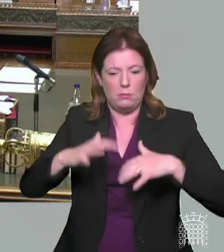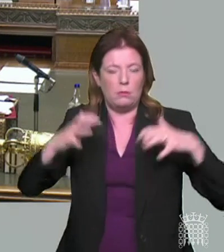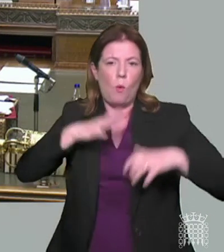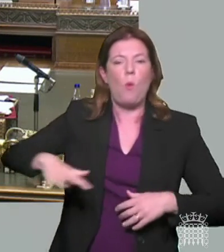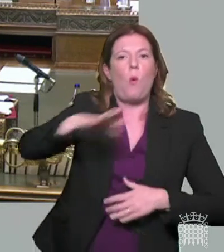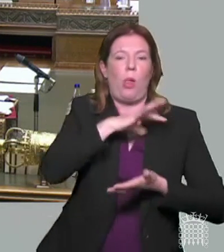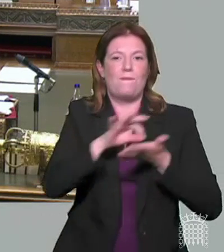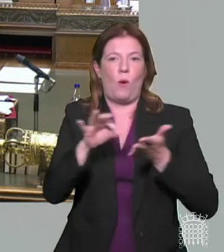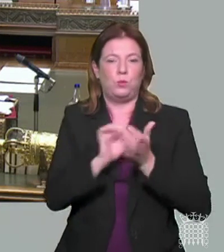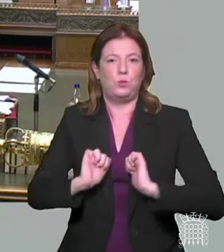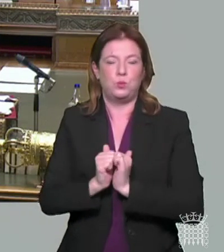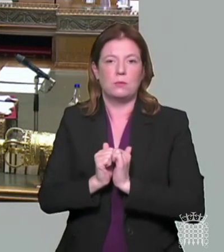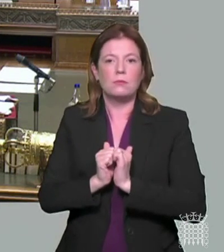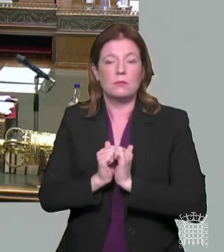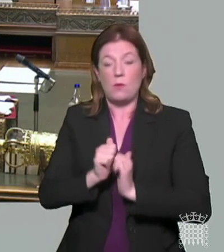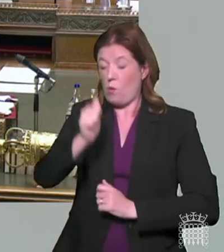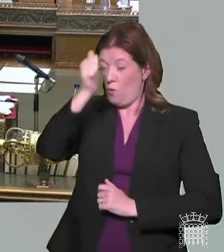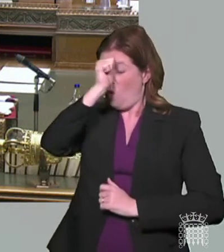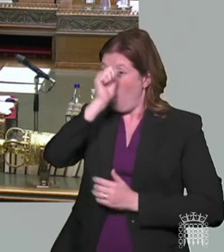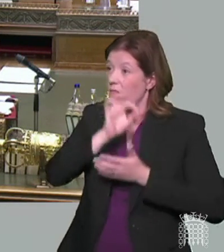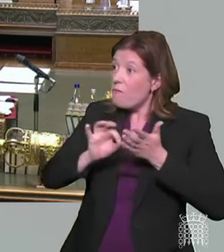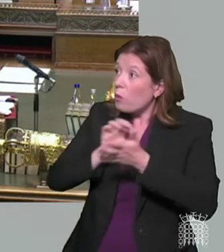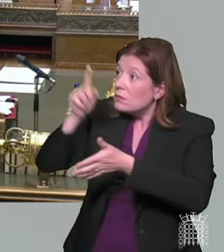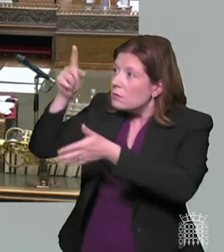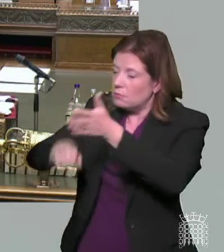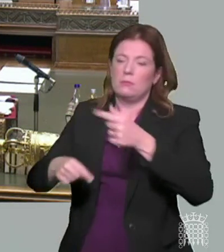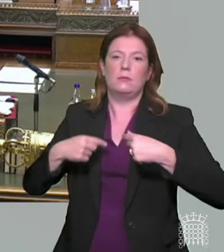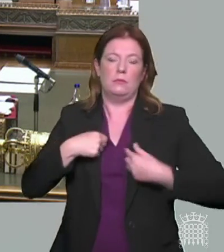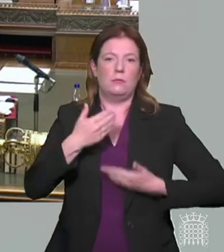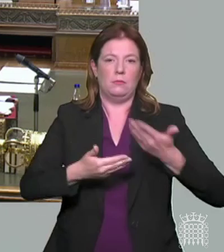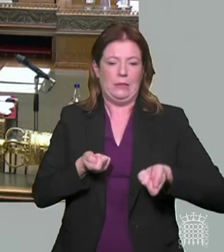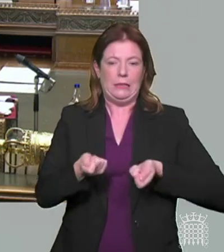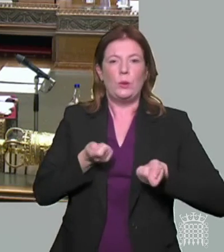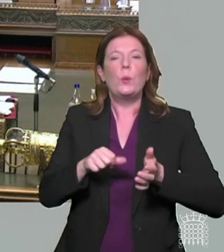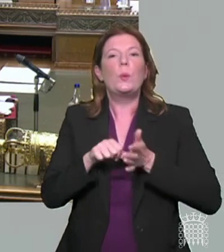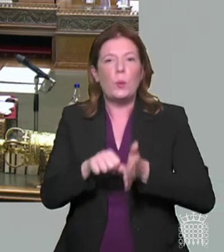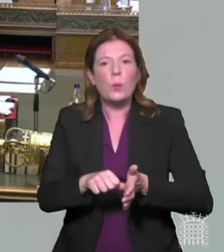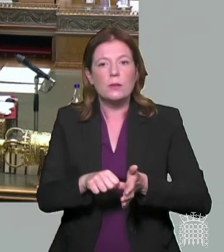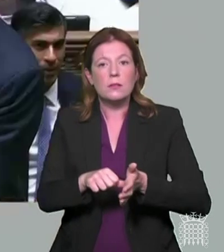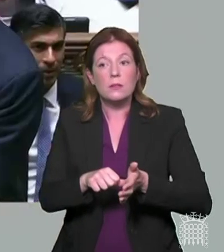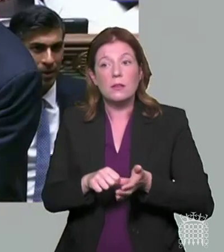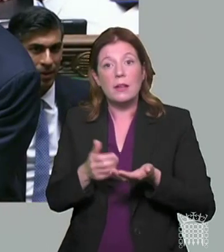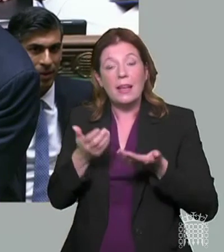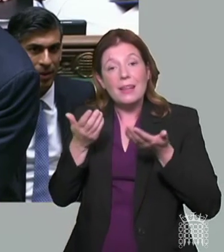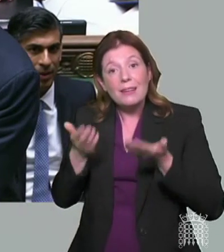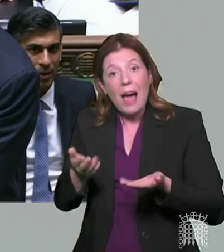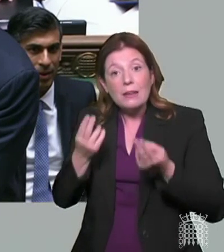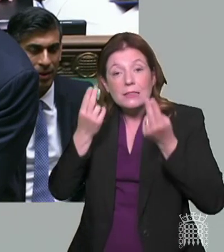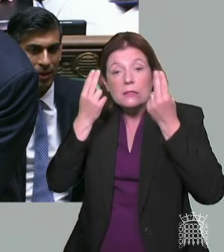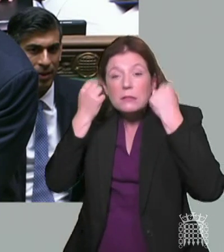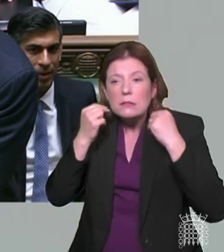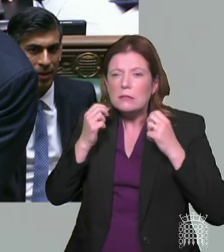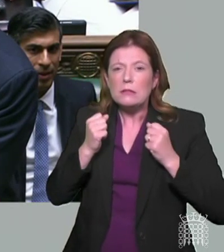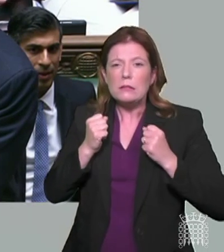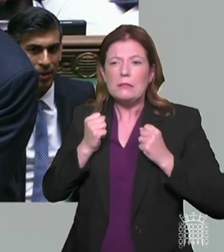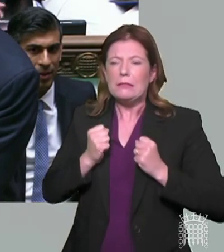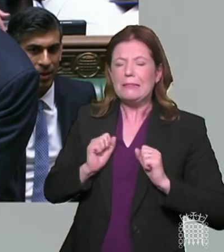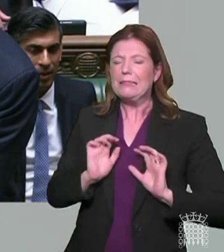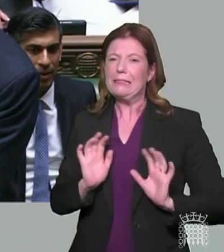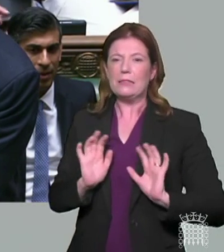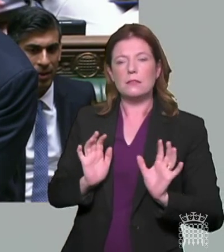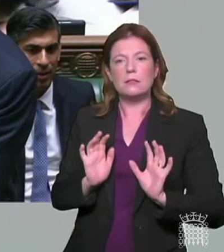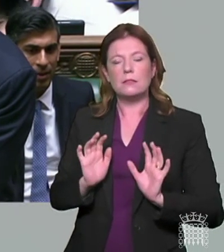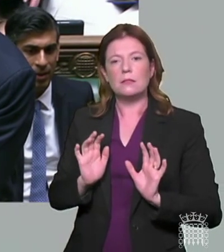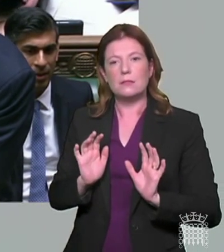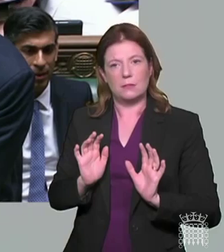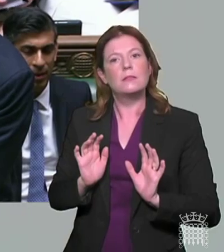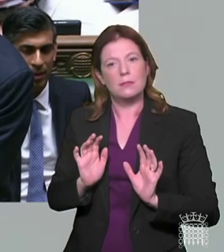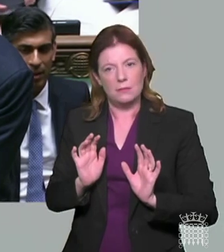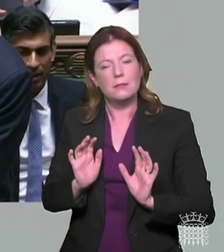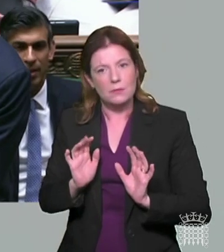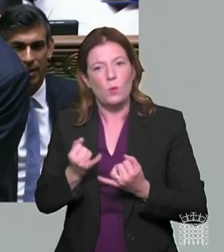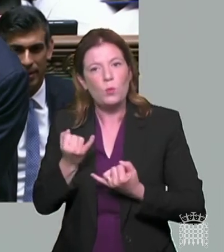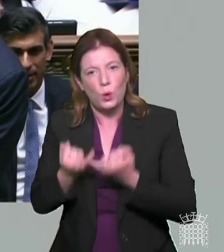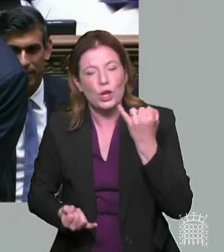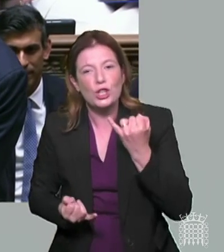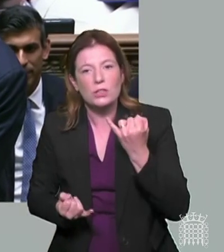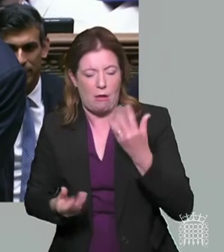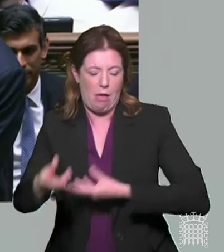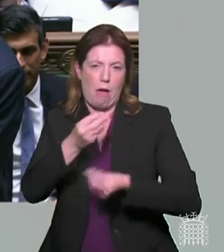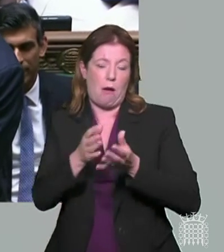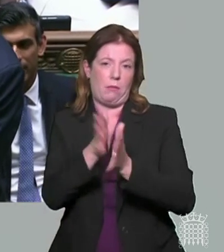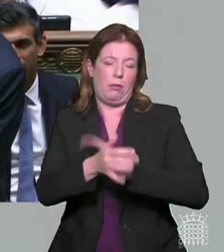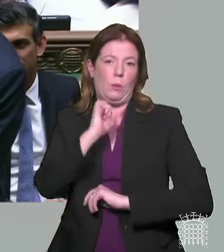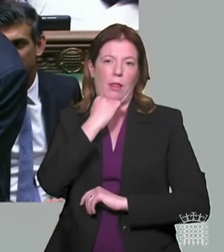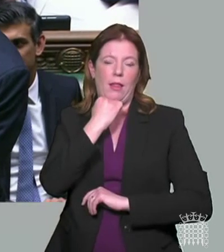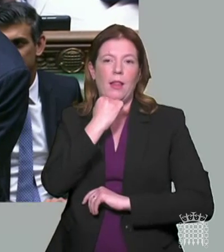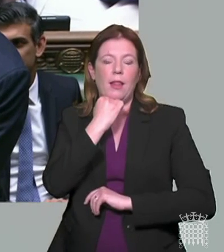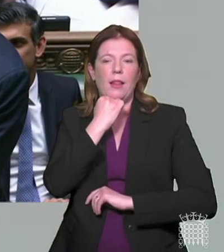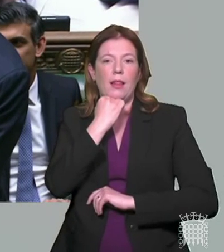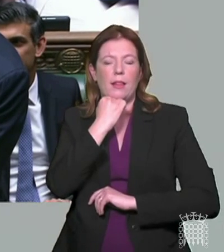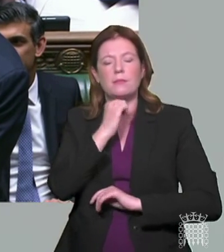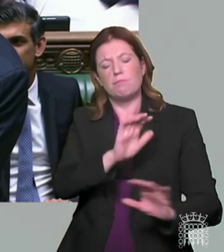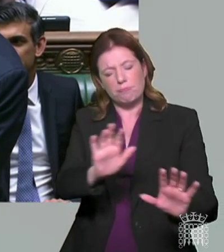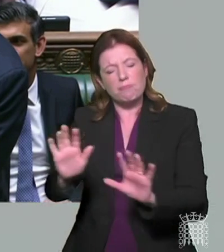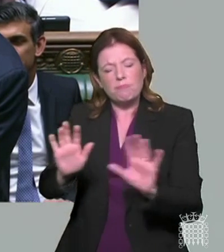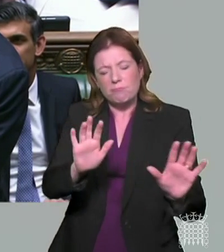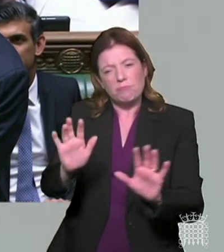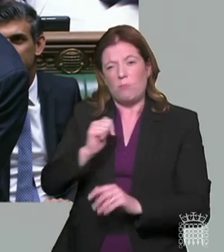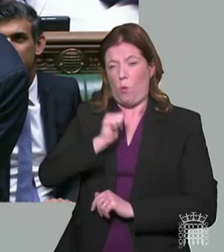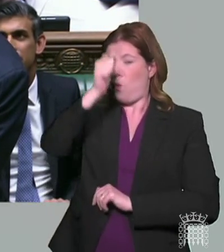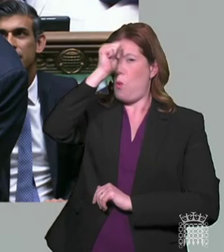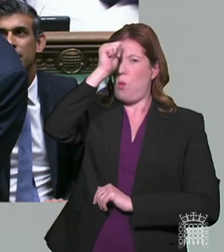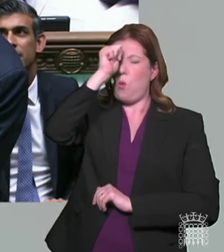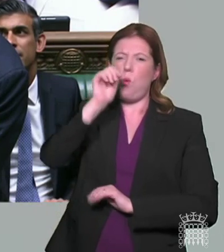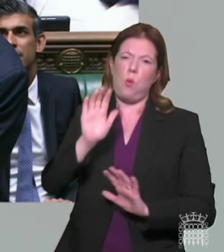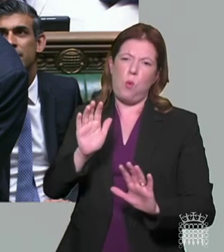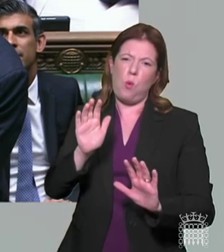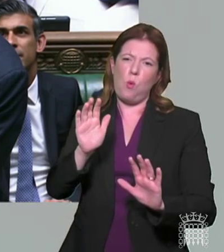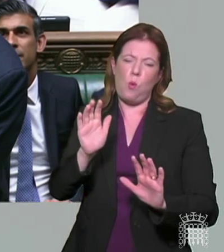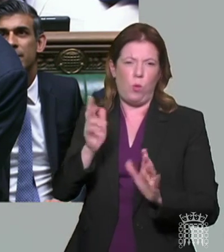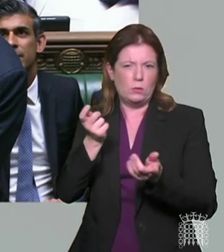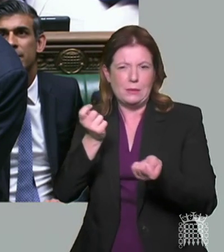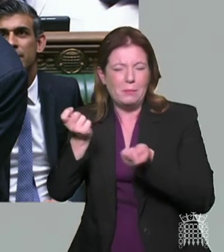We knew it would be tough, but giving in and not sticking the course would ultimately be a far greater economic risk.